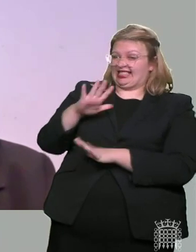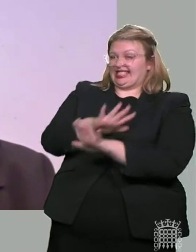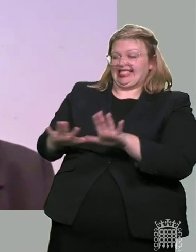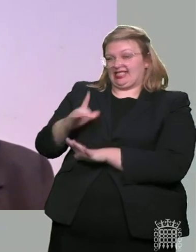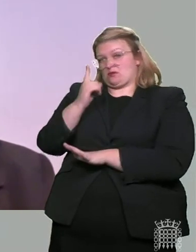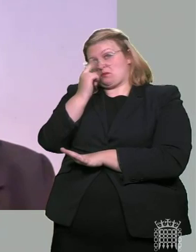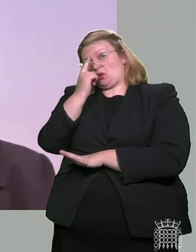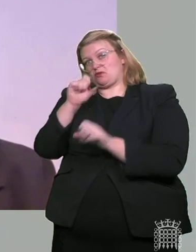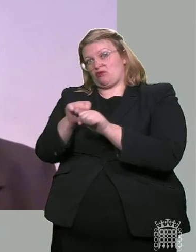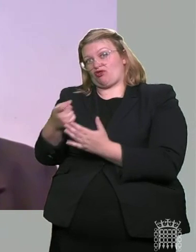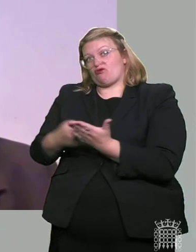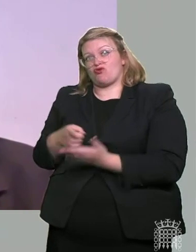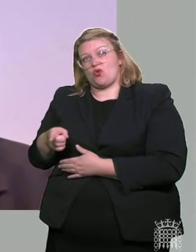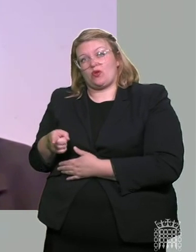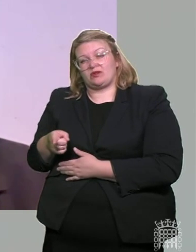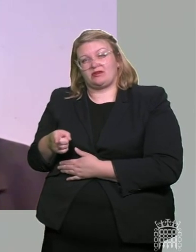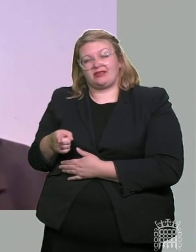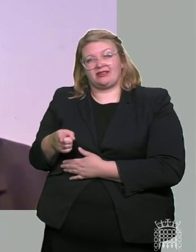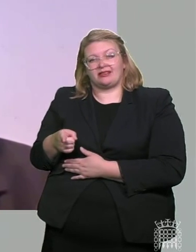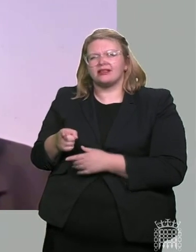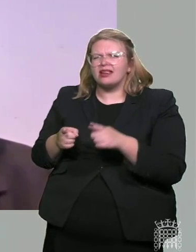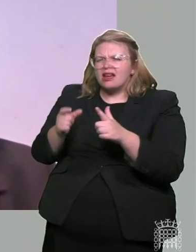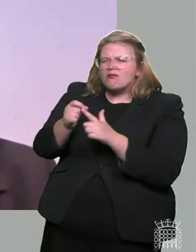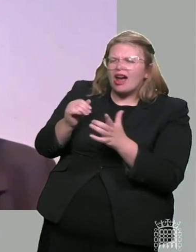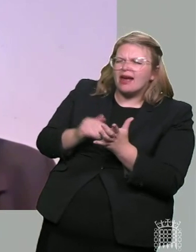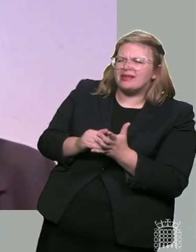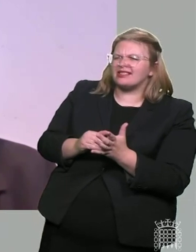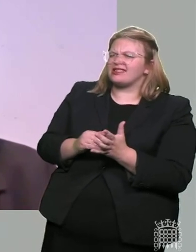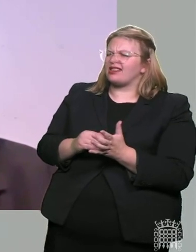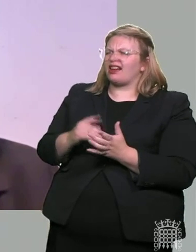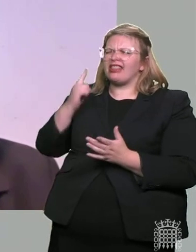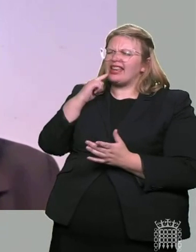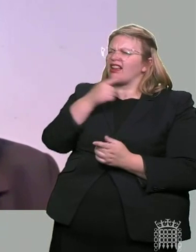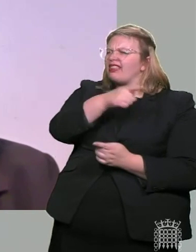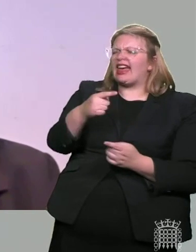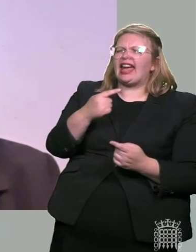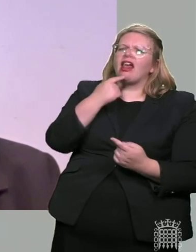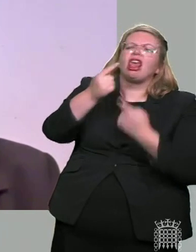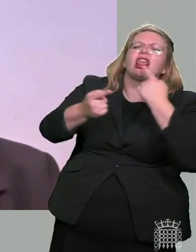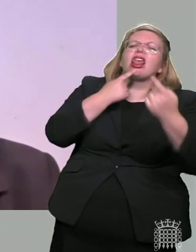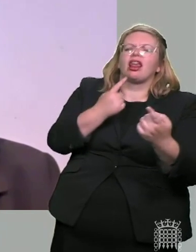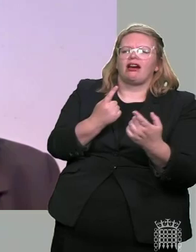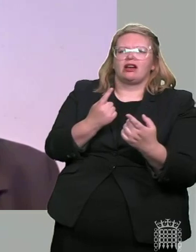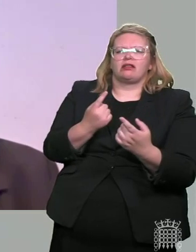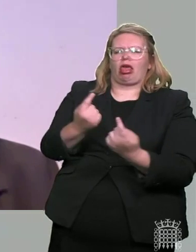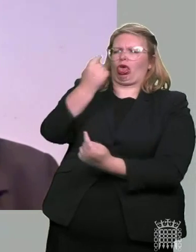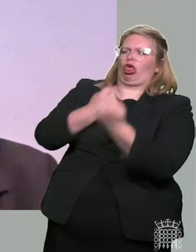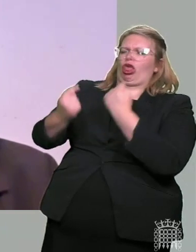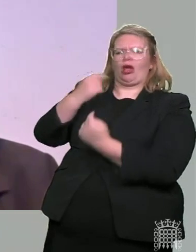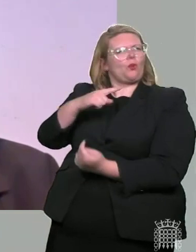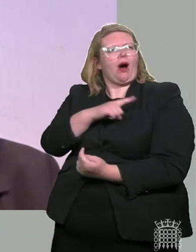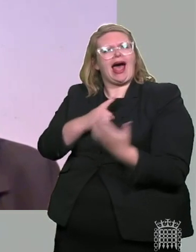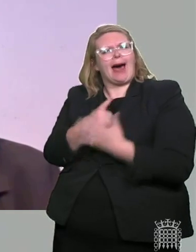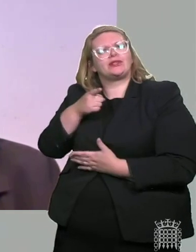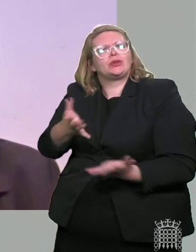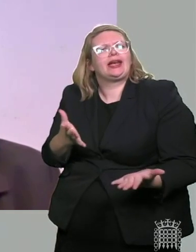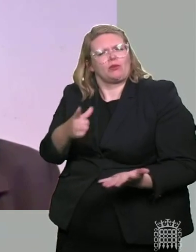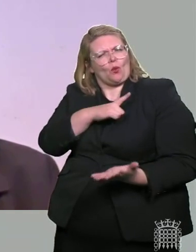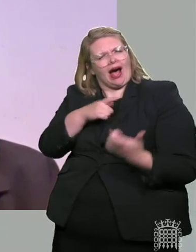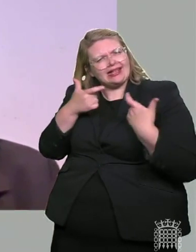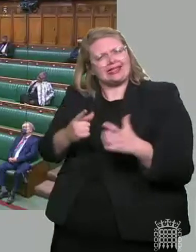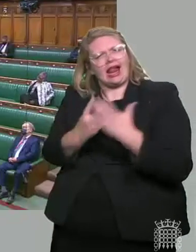Why does the Prime Minister think that all these stories about sleaze, corruption and dishonesty keep happening to him and his Conservative Government?